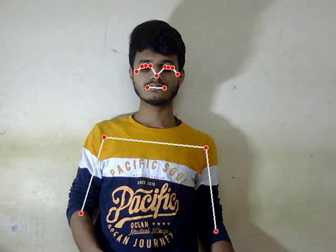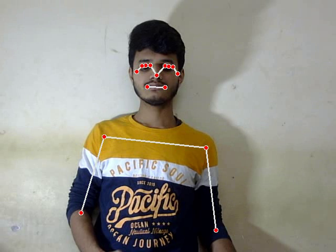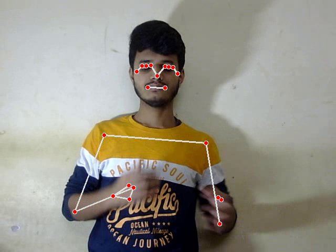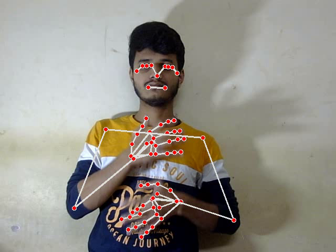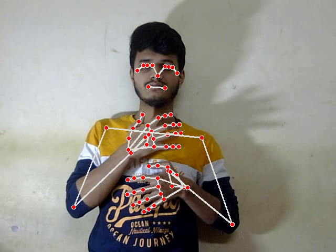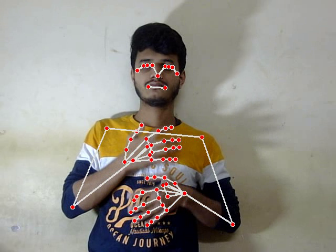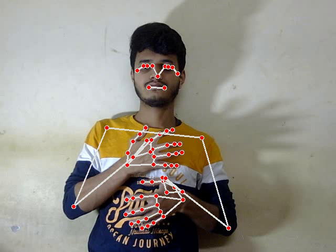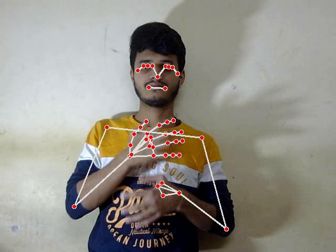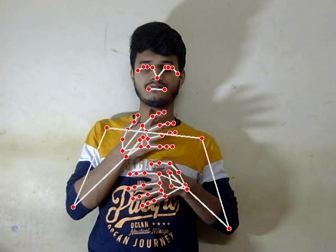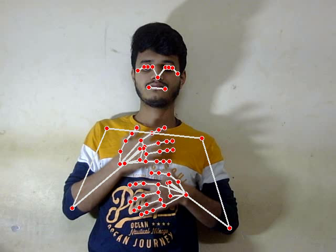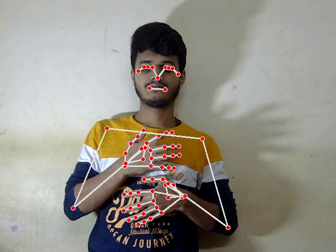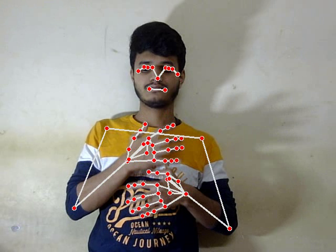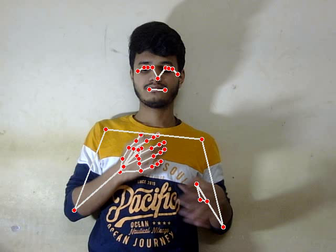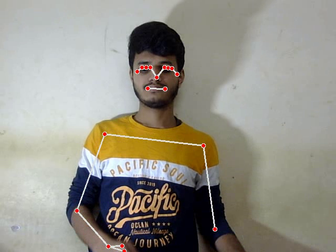happy